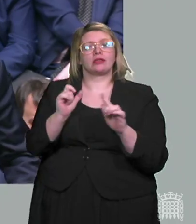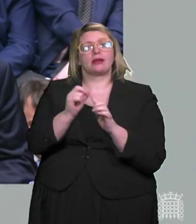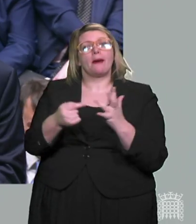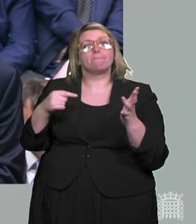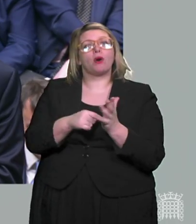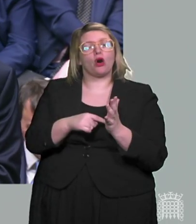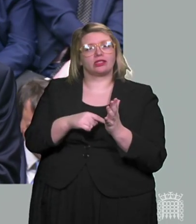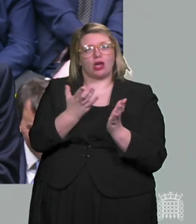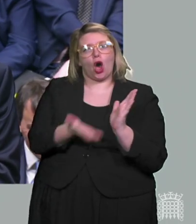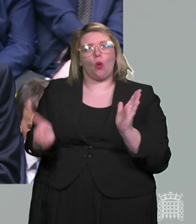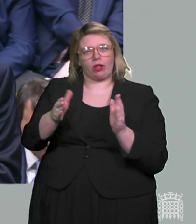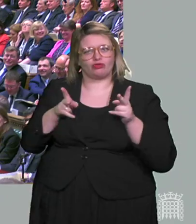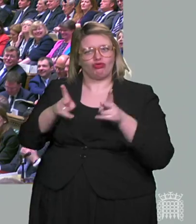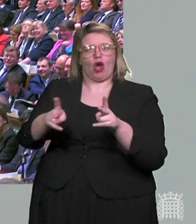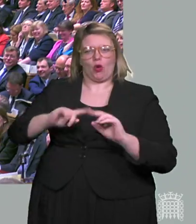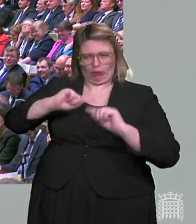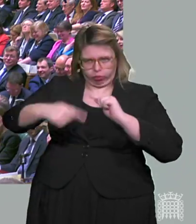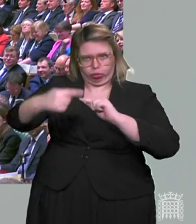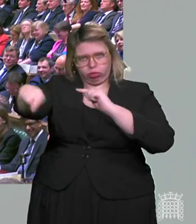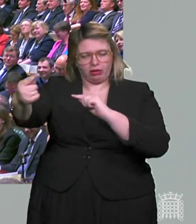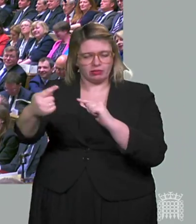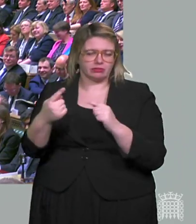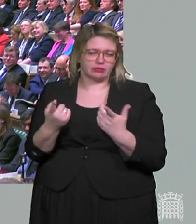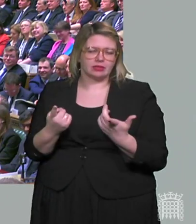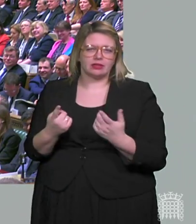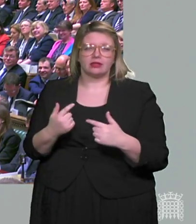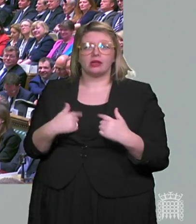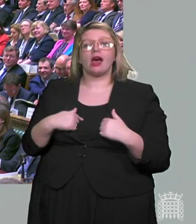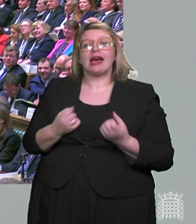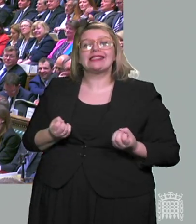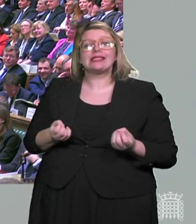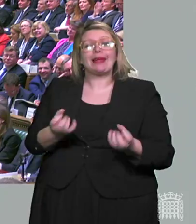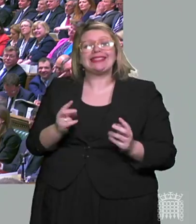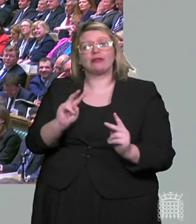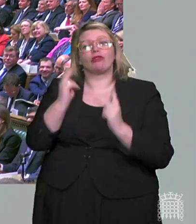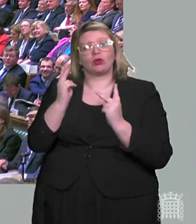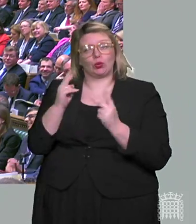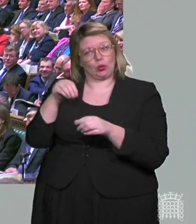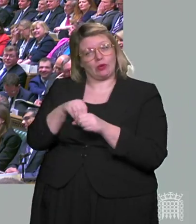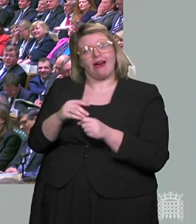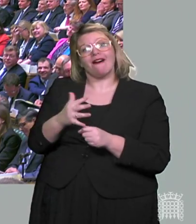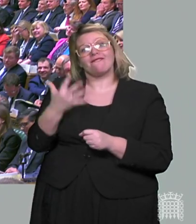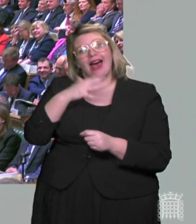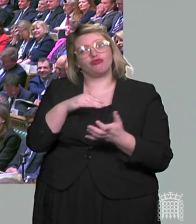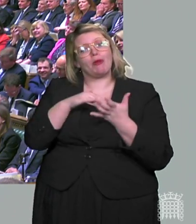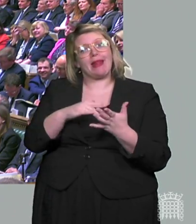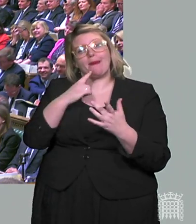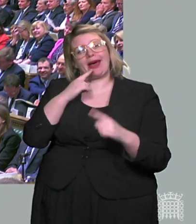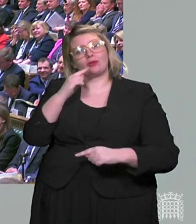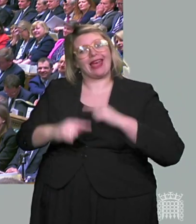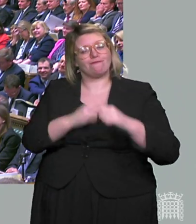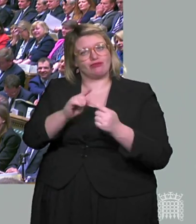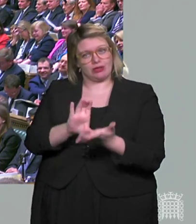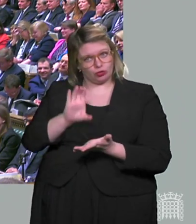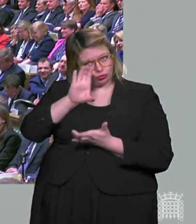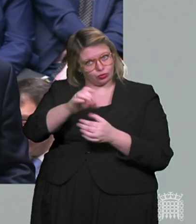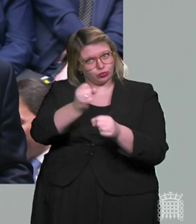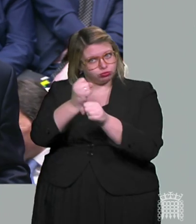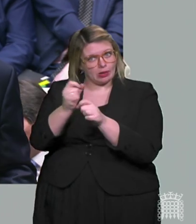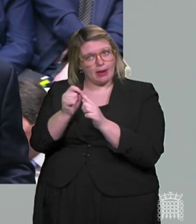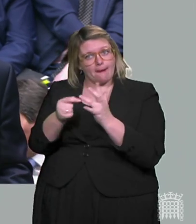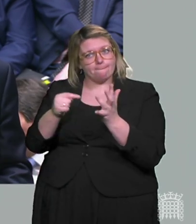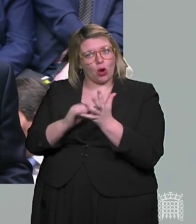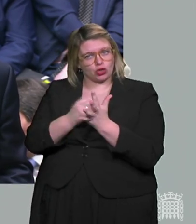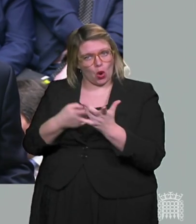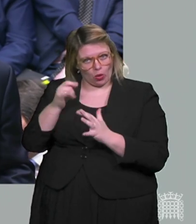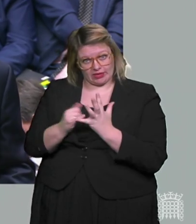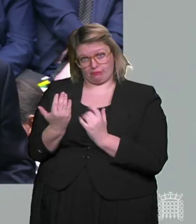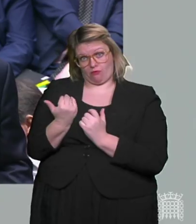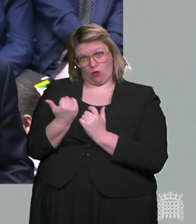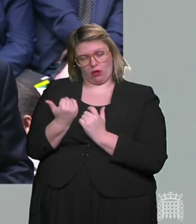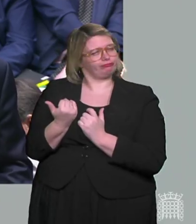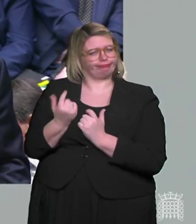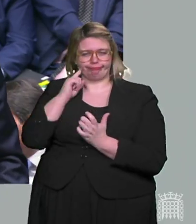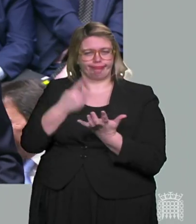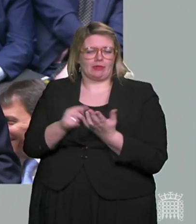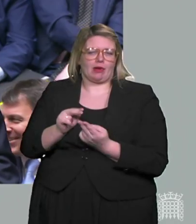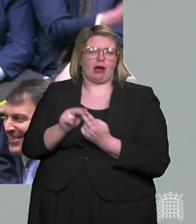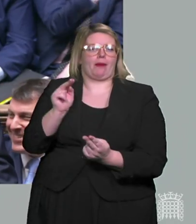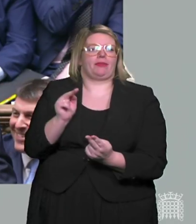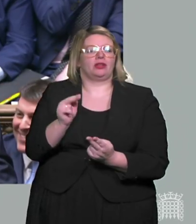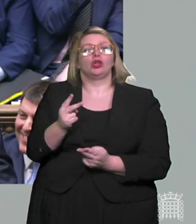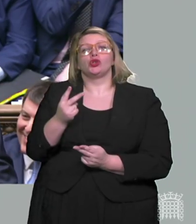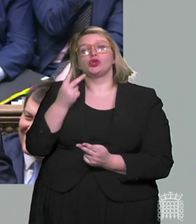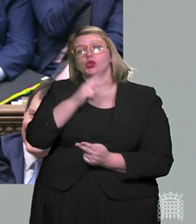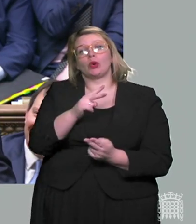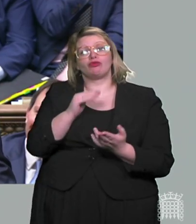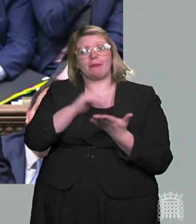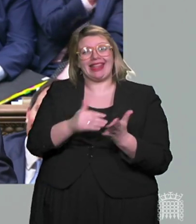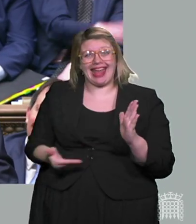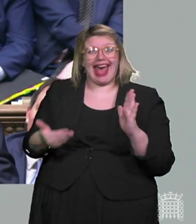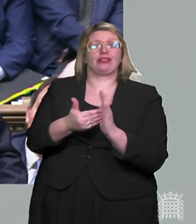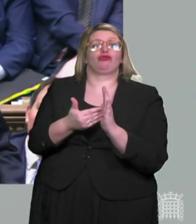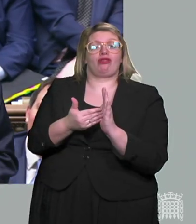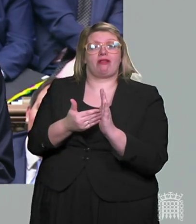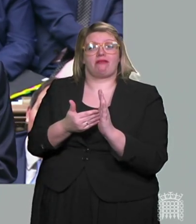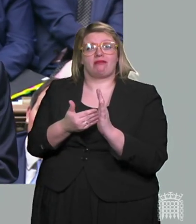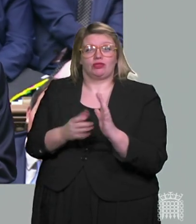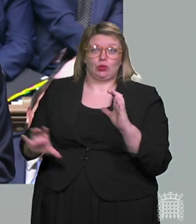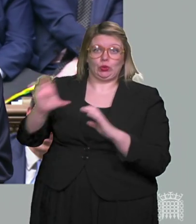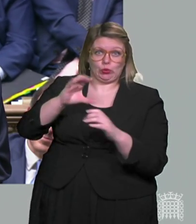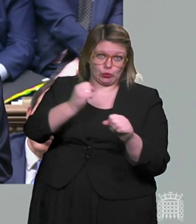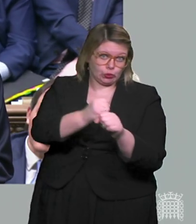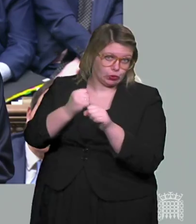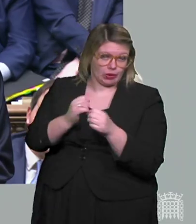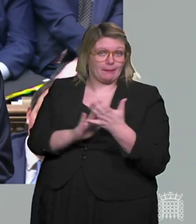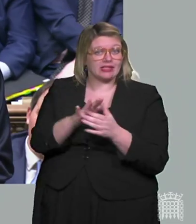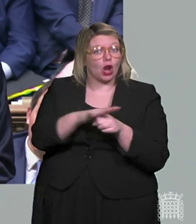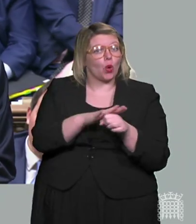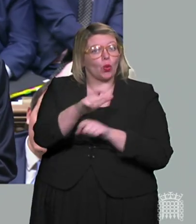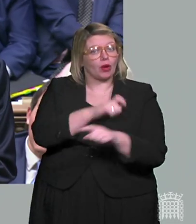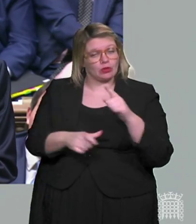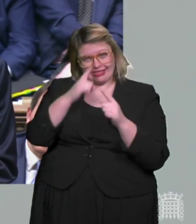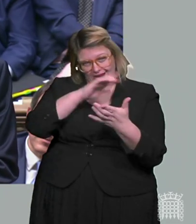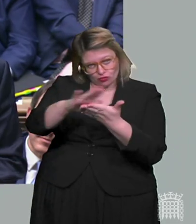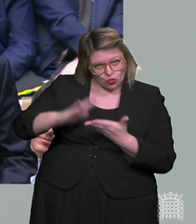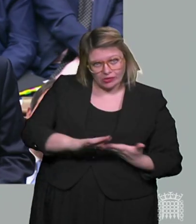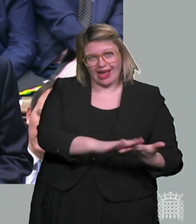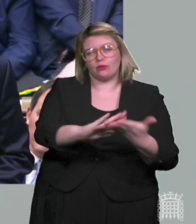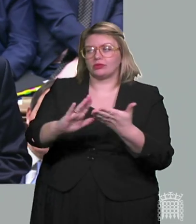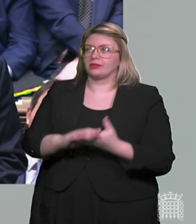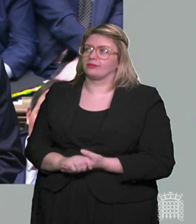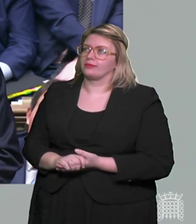The spending review allocated £500 million every year to the potholes fund, but today I have decided to increase that fund by a further £200 million next year to help local communities tackle this problem.